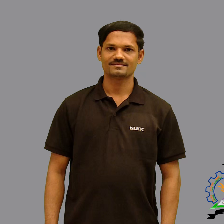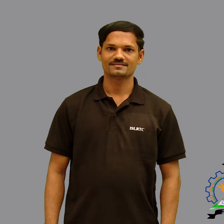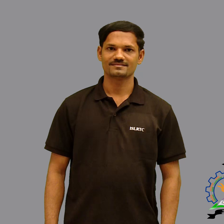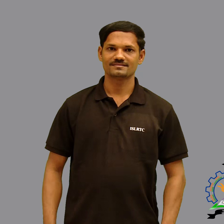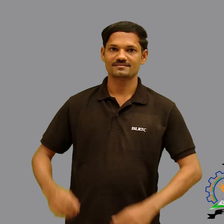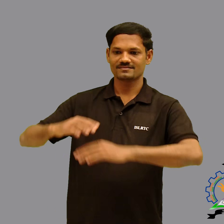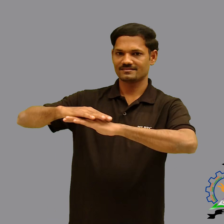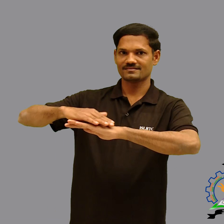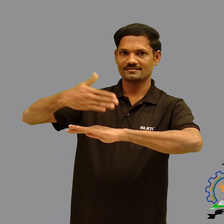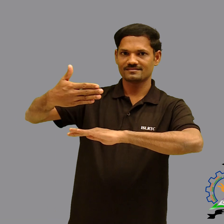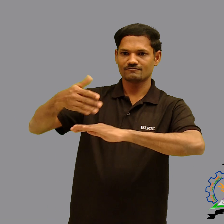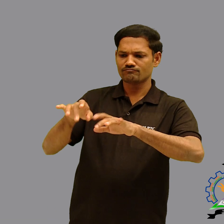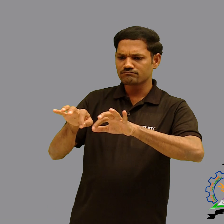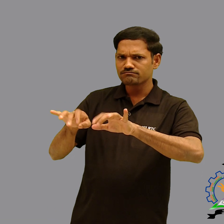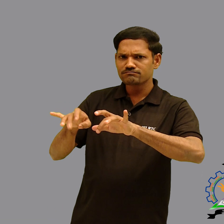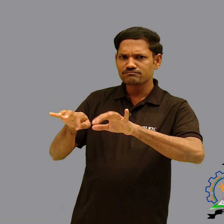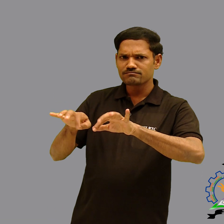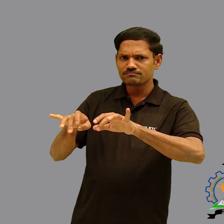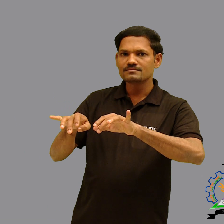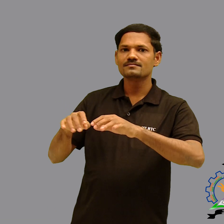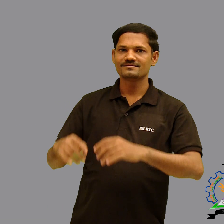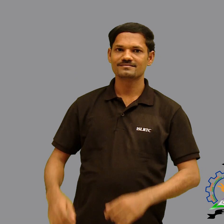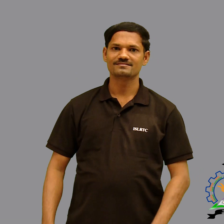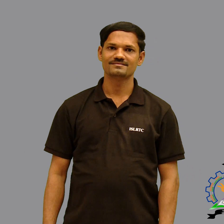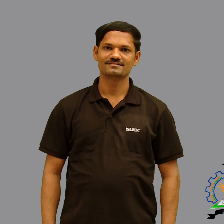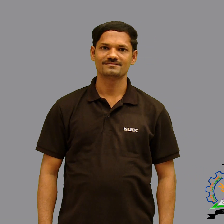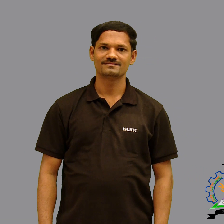Laptop